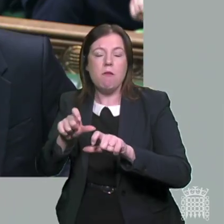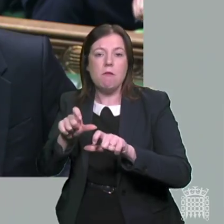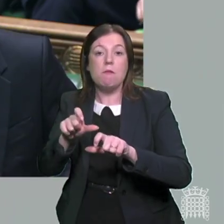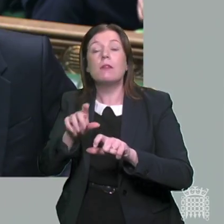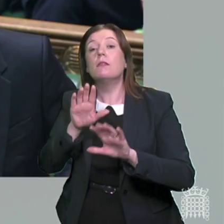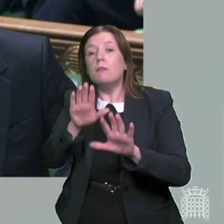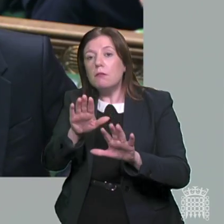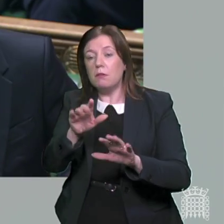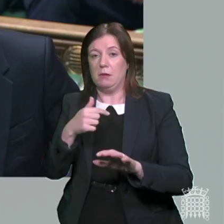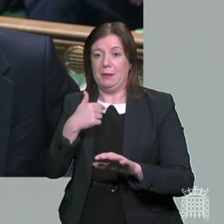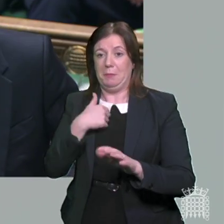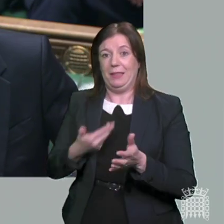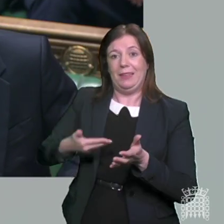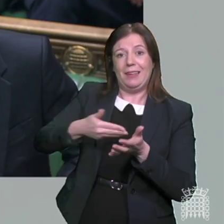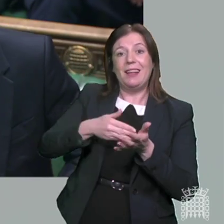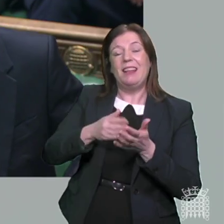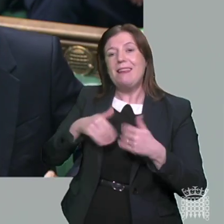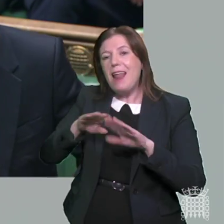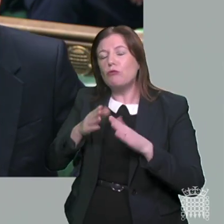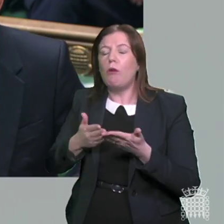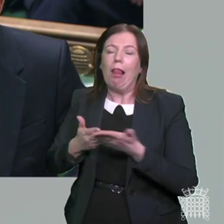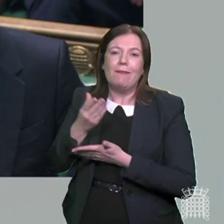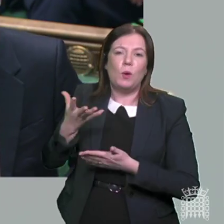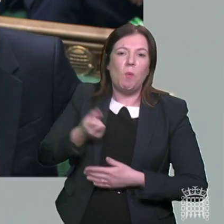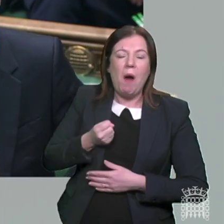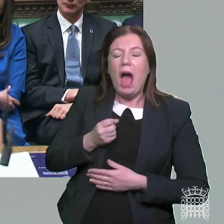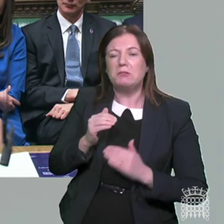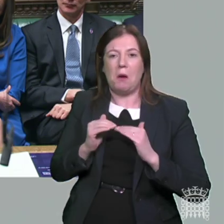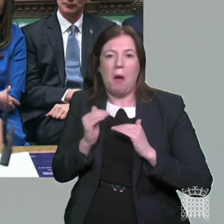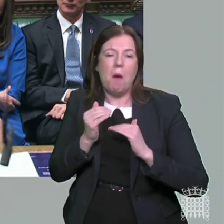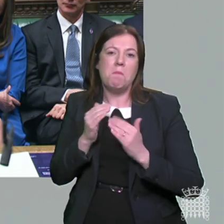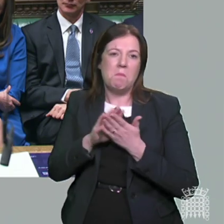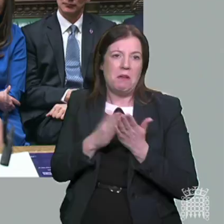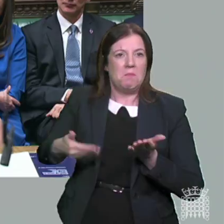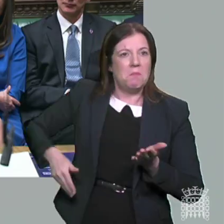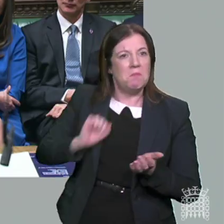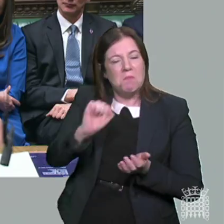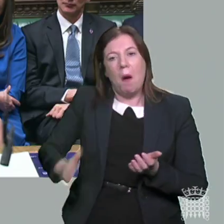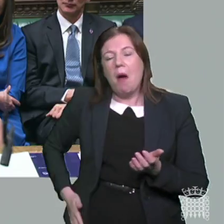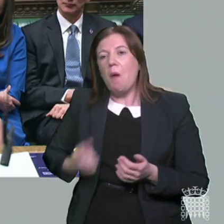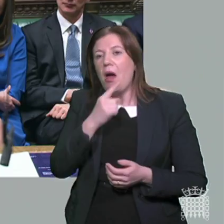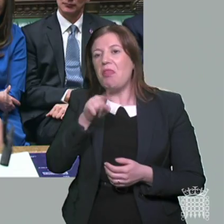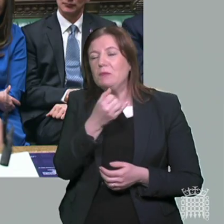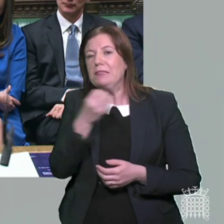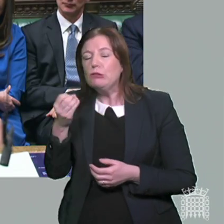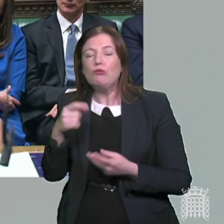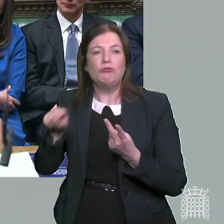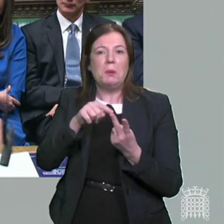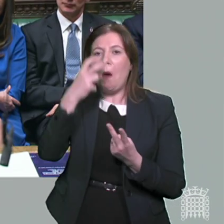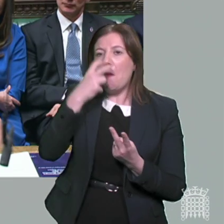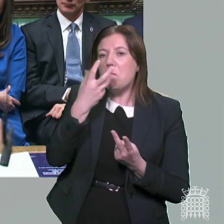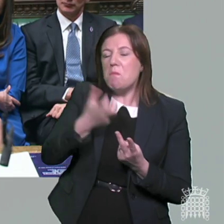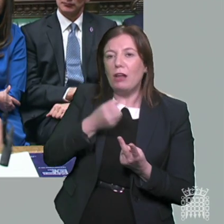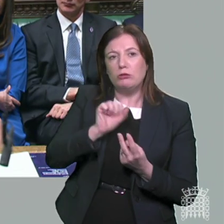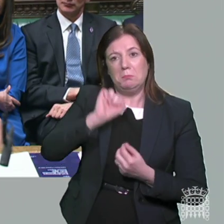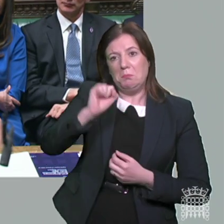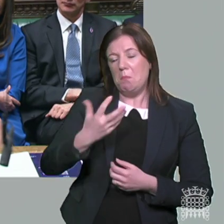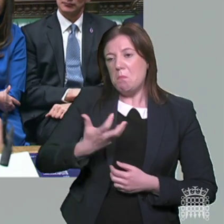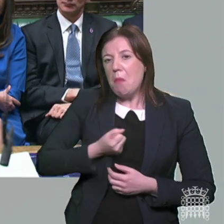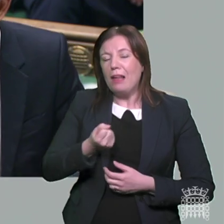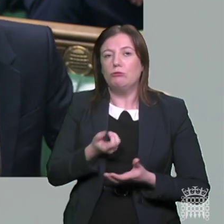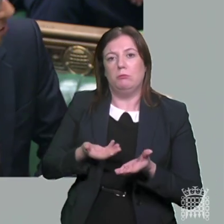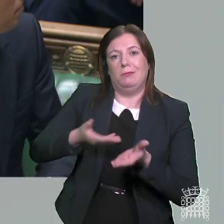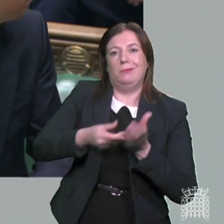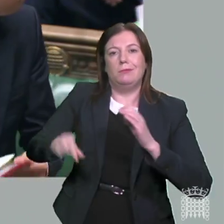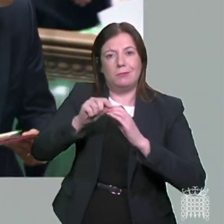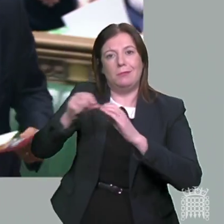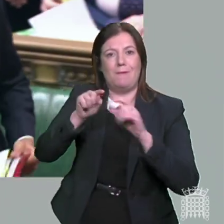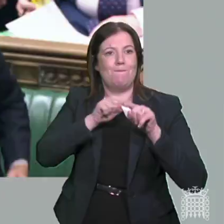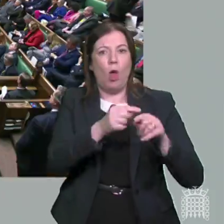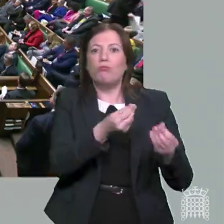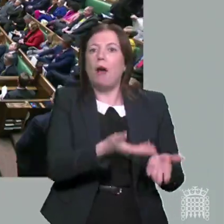That comes on top of record increases in the national living wage, worth about £1,600, and supporting our pensioners and the most vulnerable by inflating their benefits and pensions with inflation.